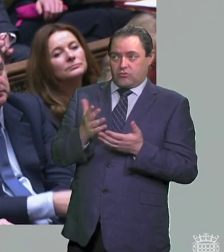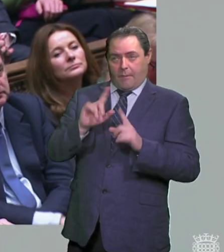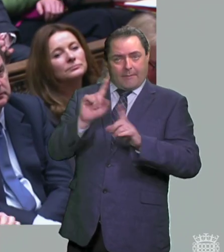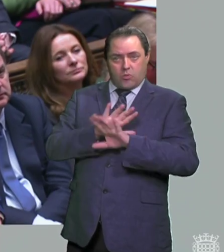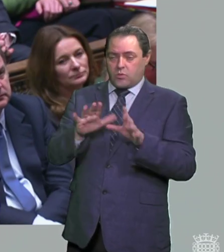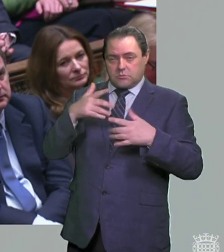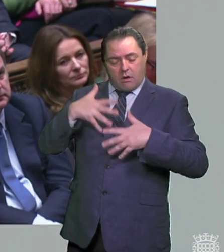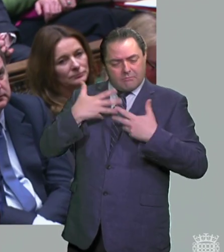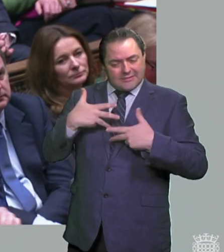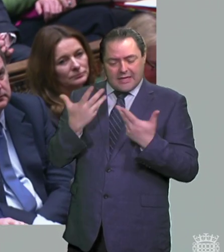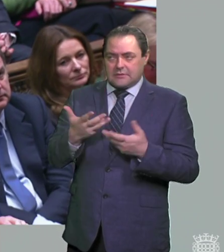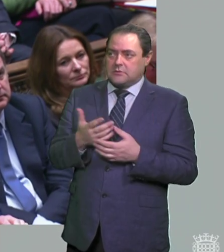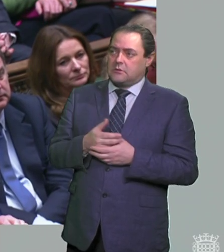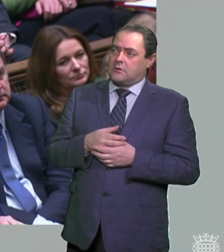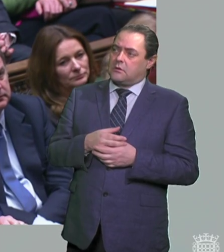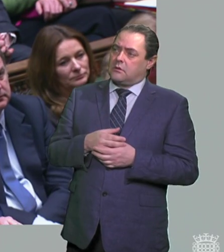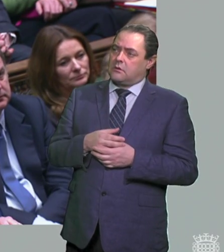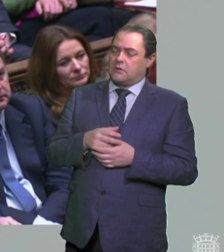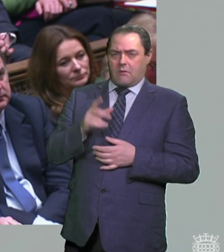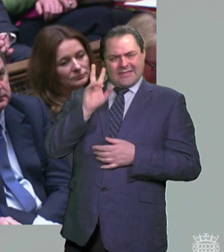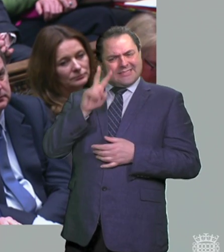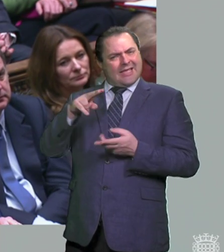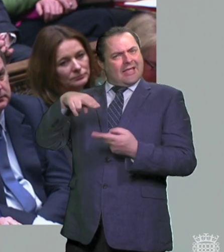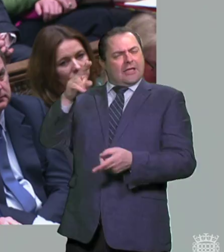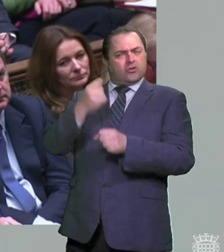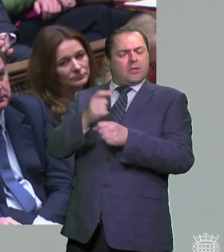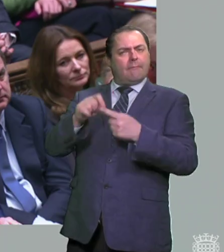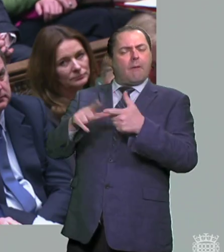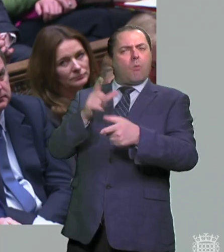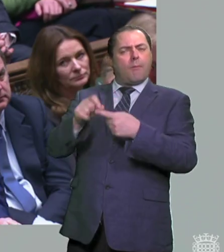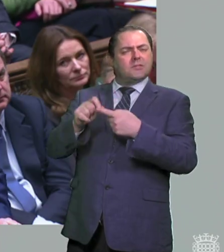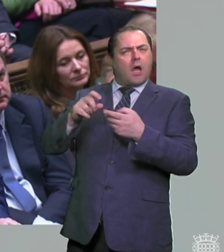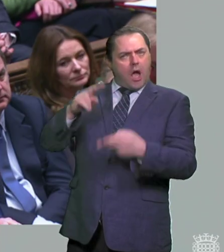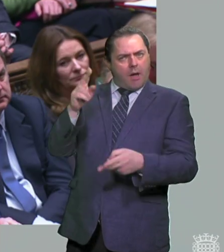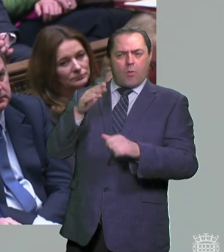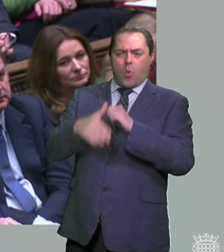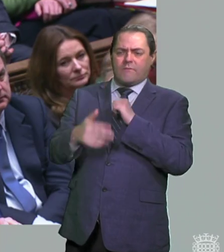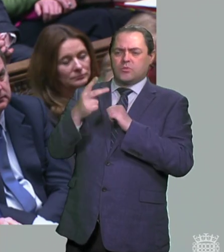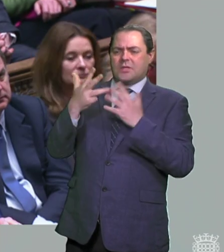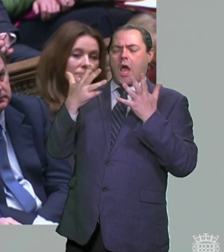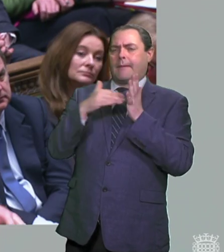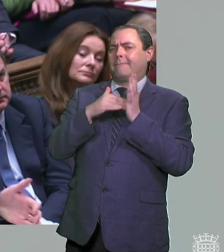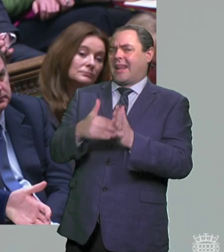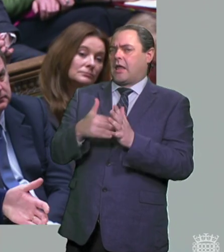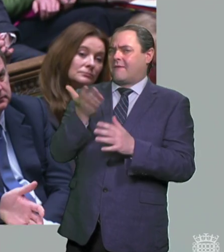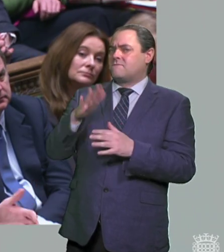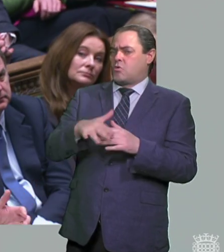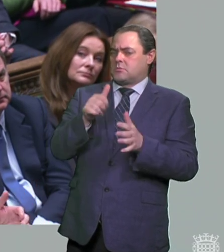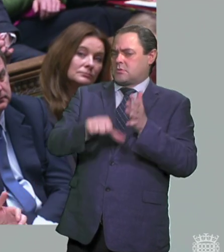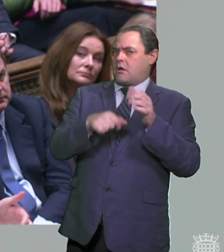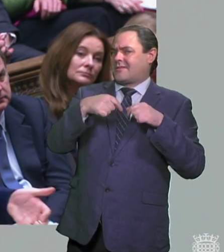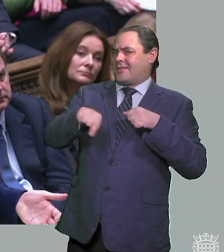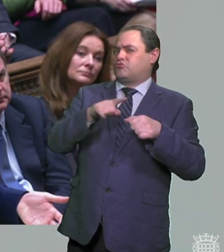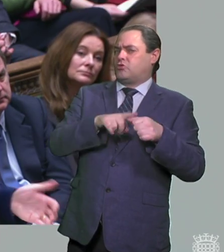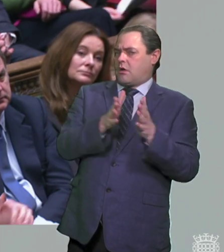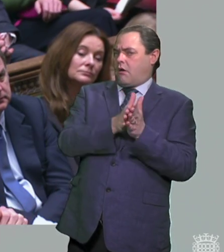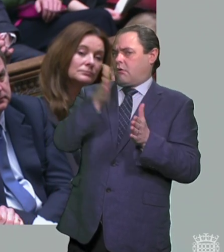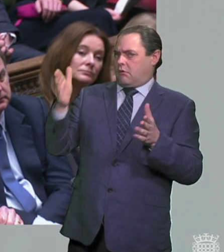I can tell the honourable Lady that there has been a large increase in the number of GP appointments, with 29 million since the start of the year.